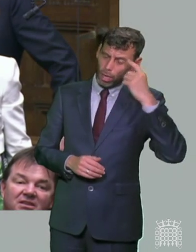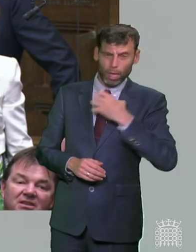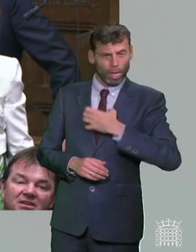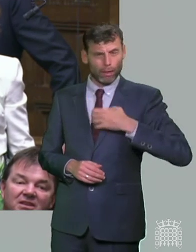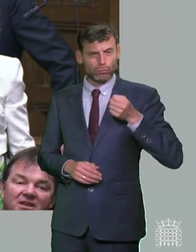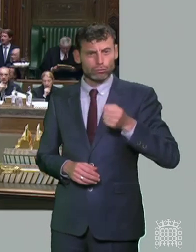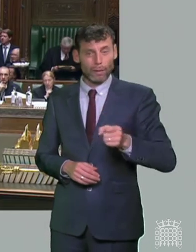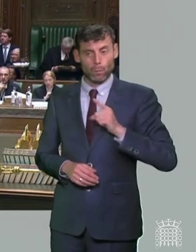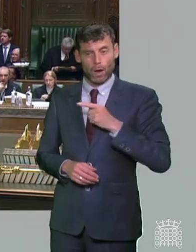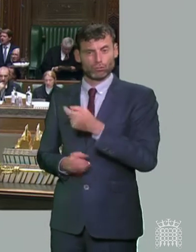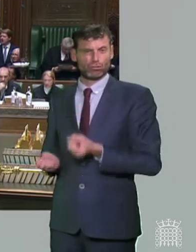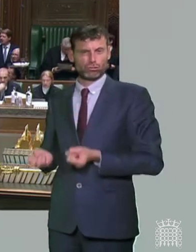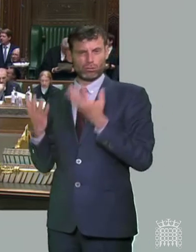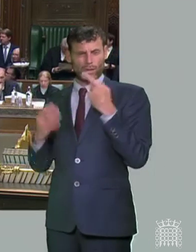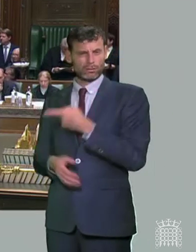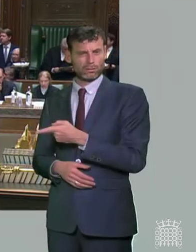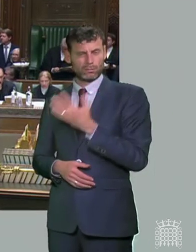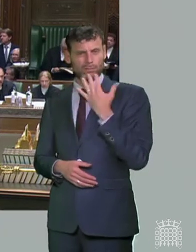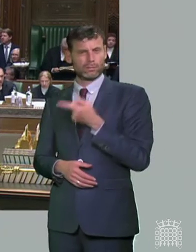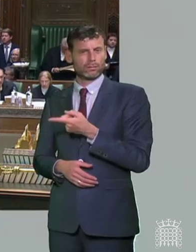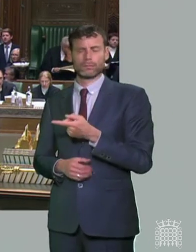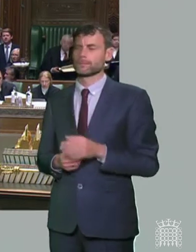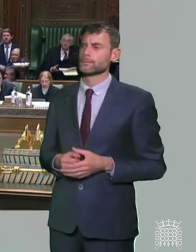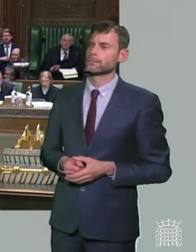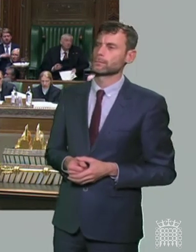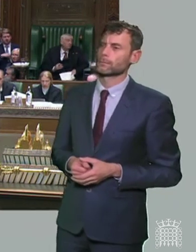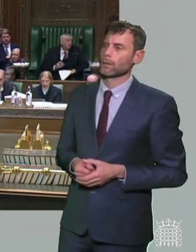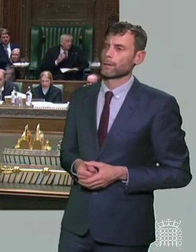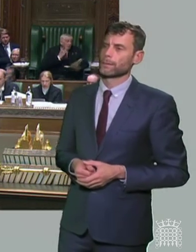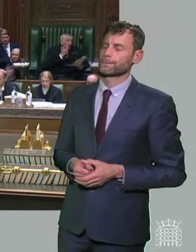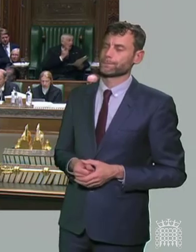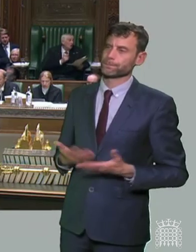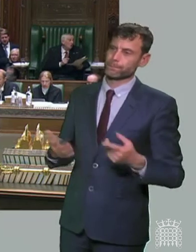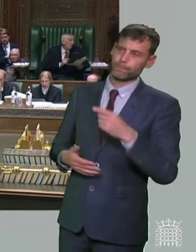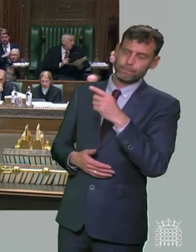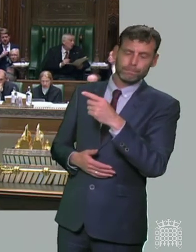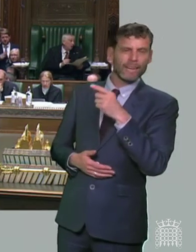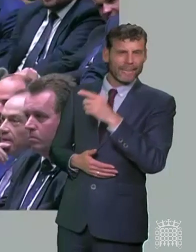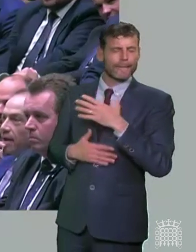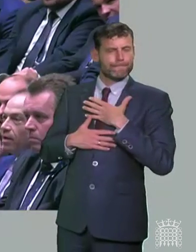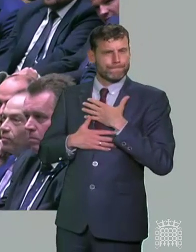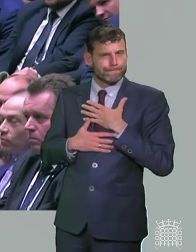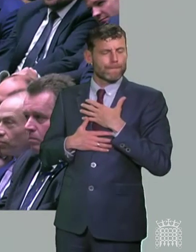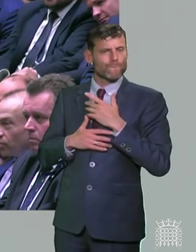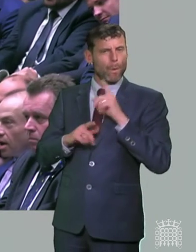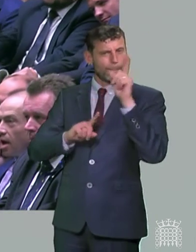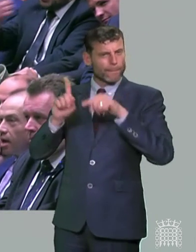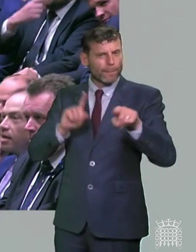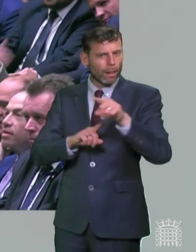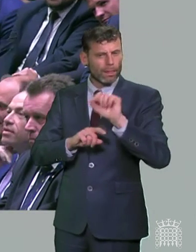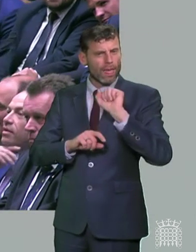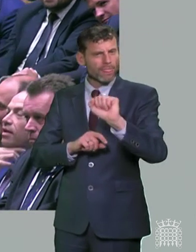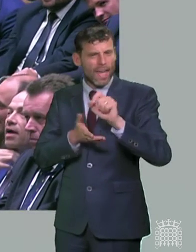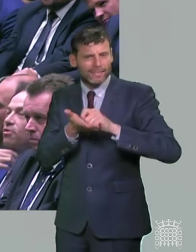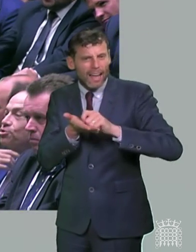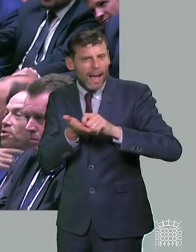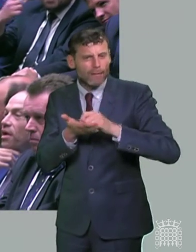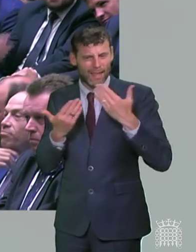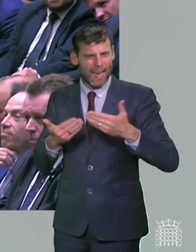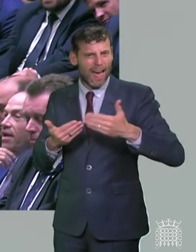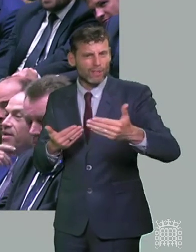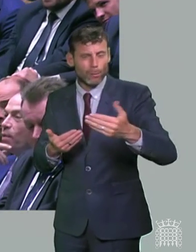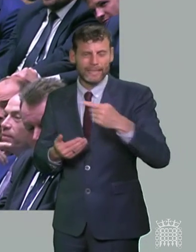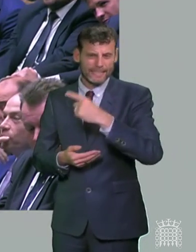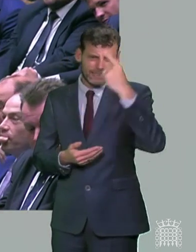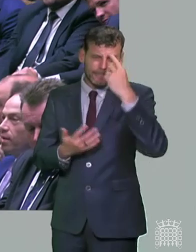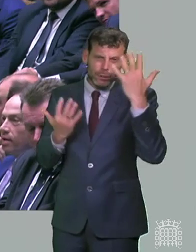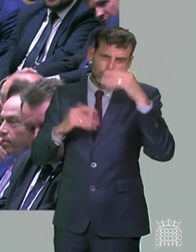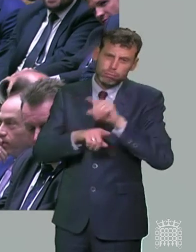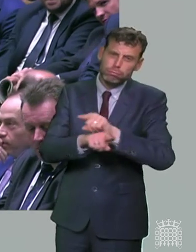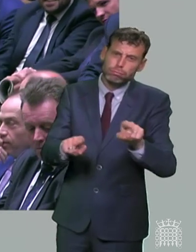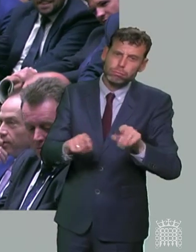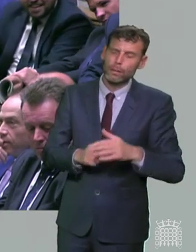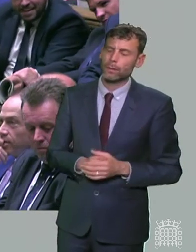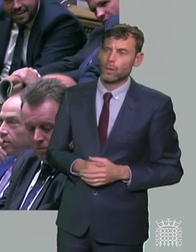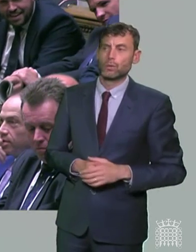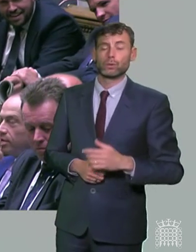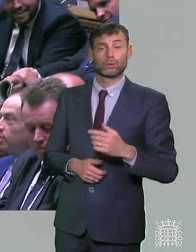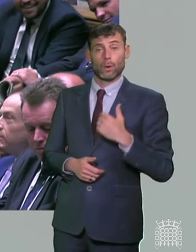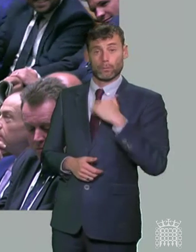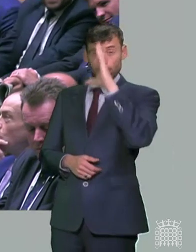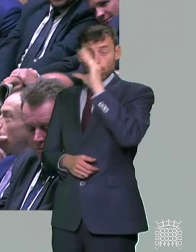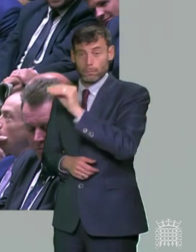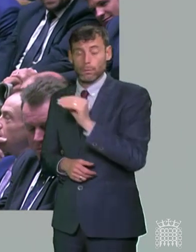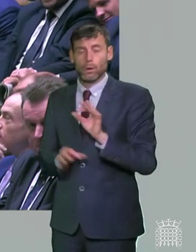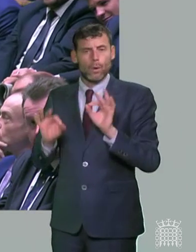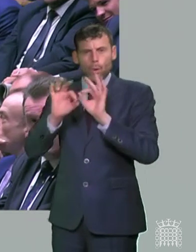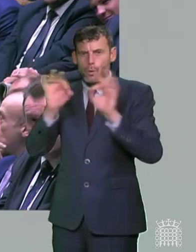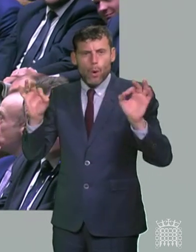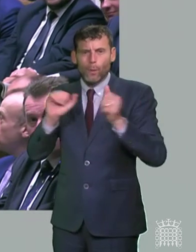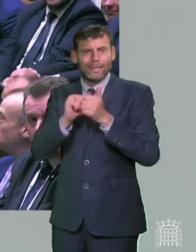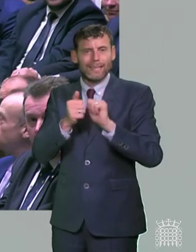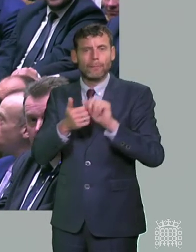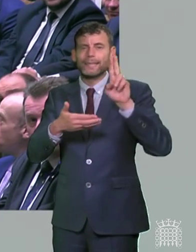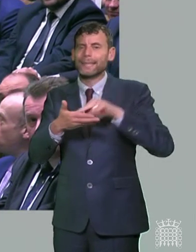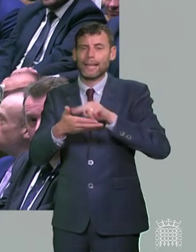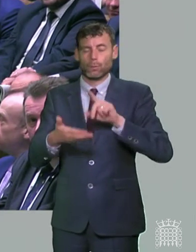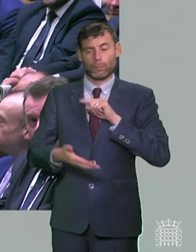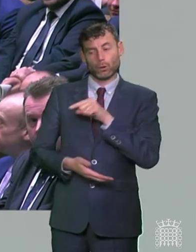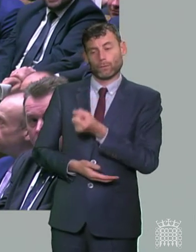I know how much my honourable Friend cares for the students in his constituency and I can tell him that no exams have been cancelled as a result of the strikes so far.